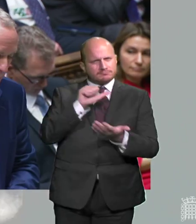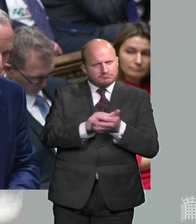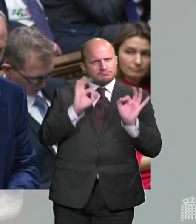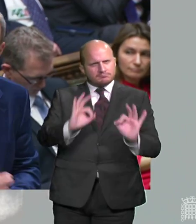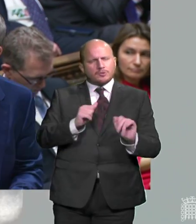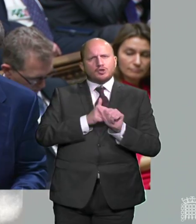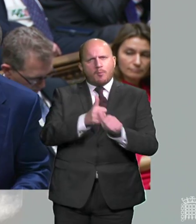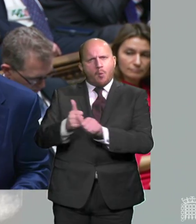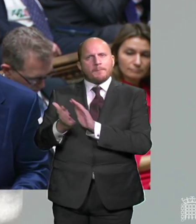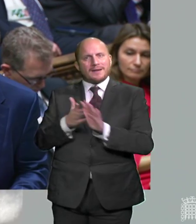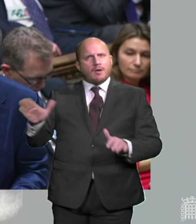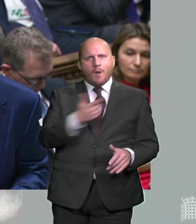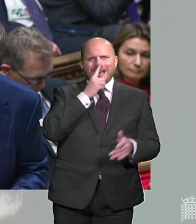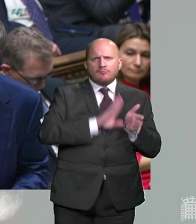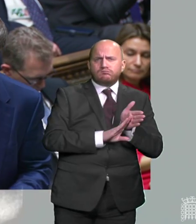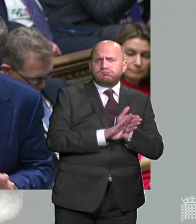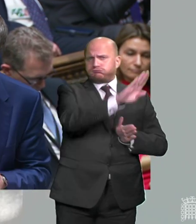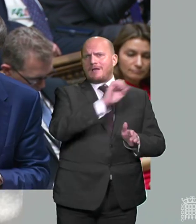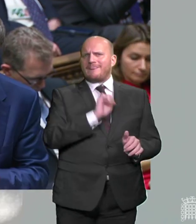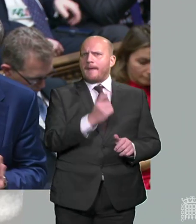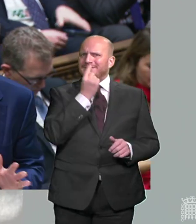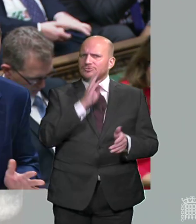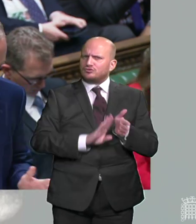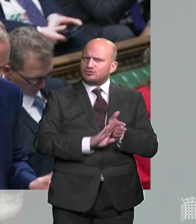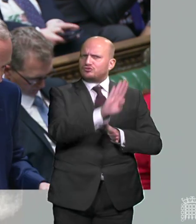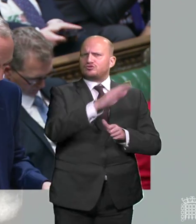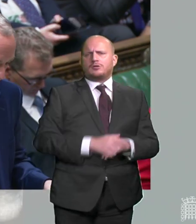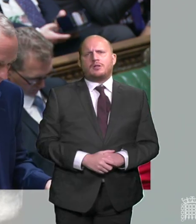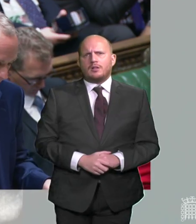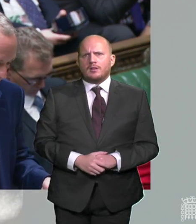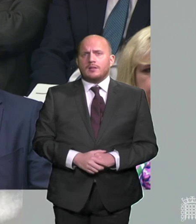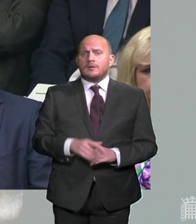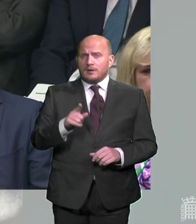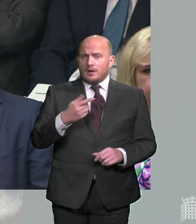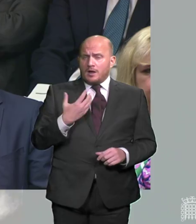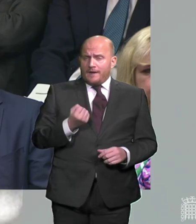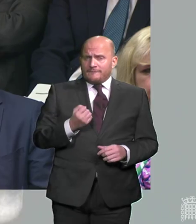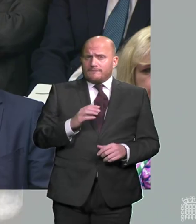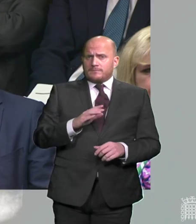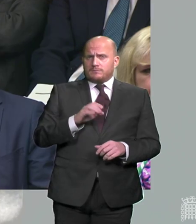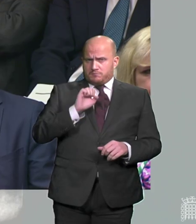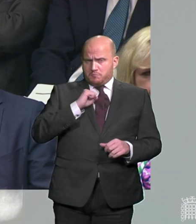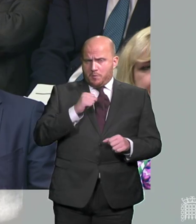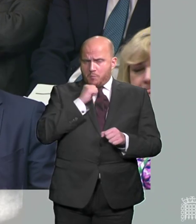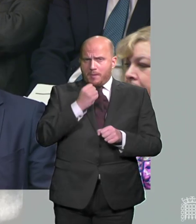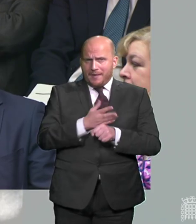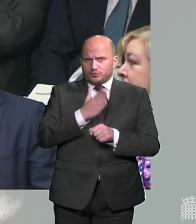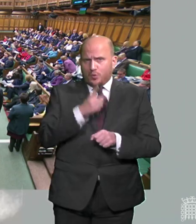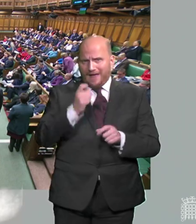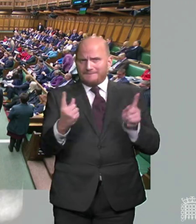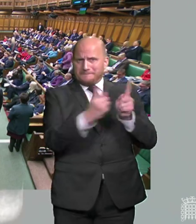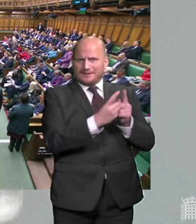He will know that in March we published a Green Paper covering a range of these issues, and I will certainly make sure that he gets a meeting with the relevant Minister.